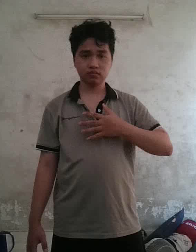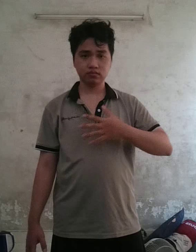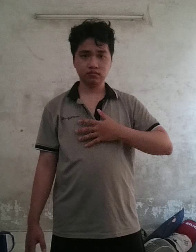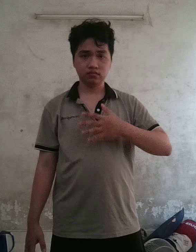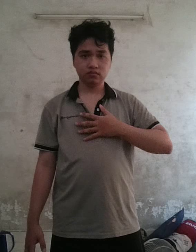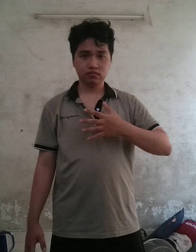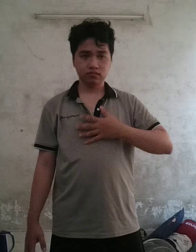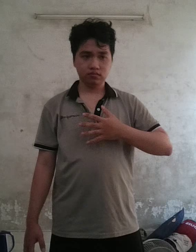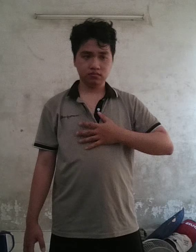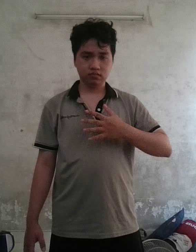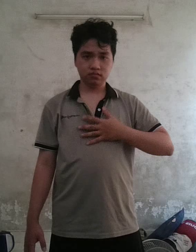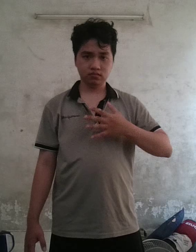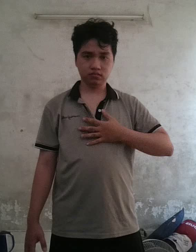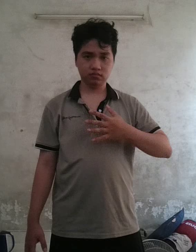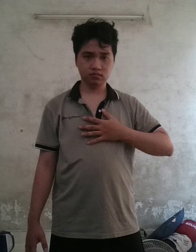khong thich